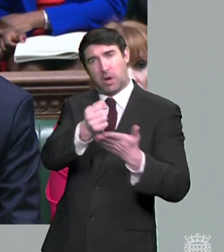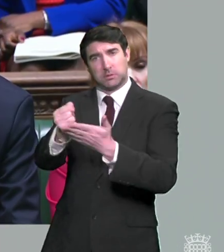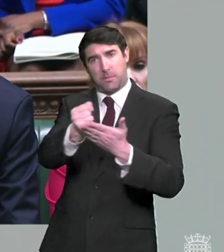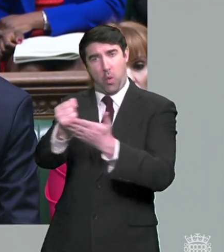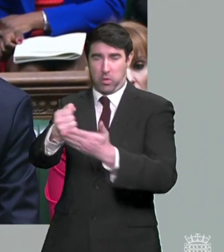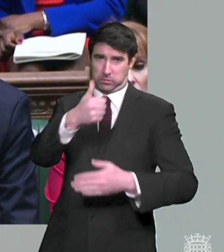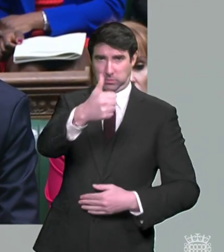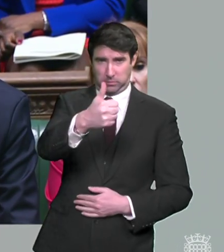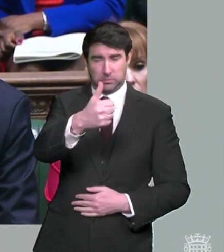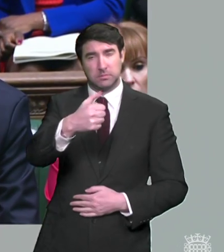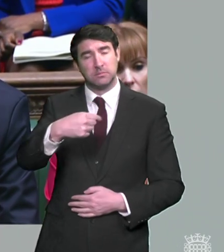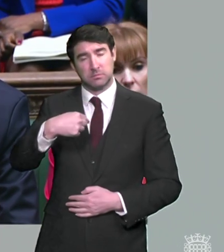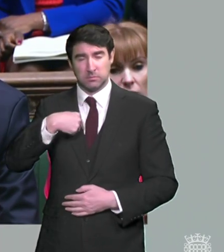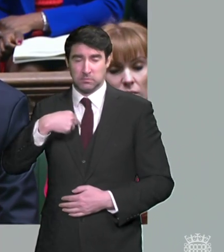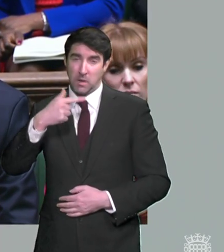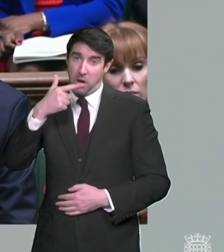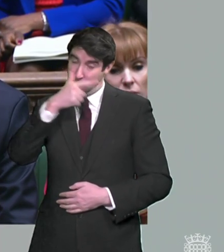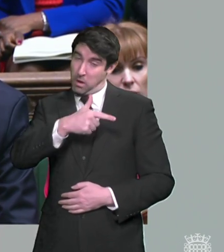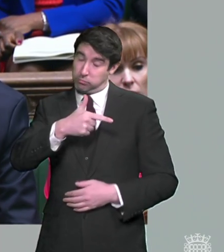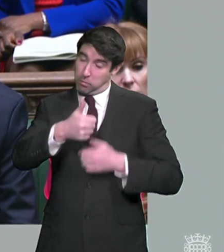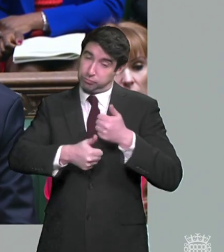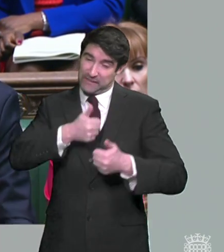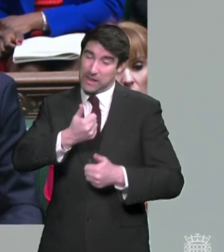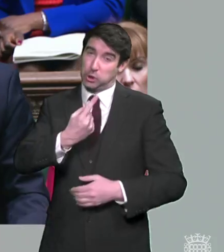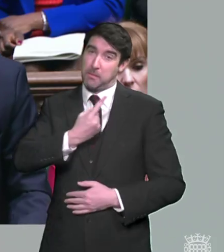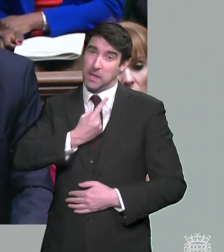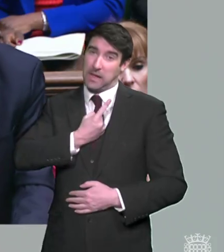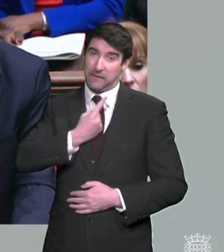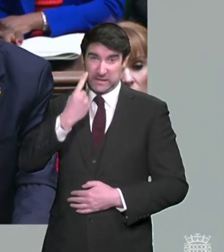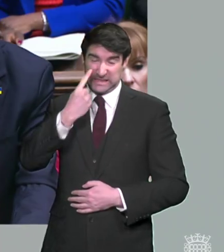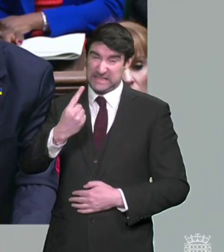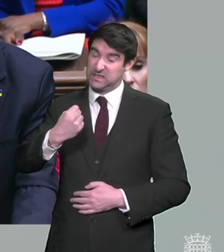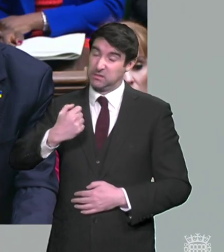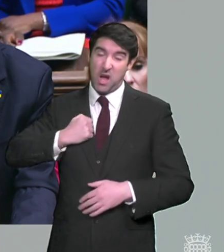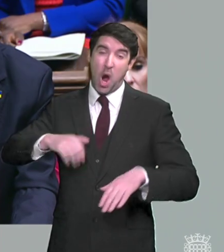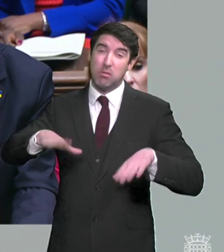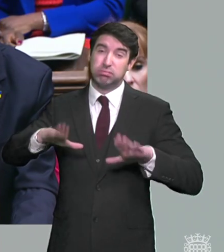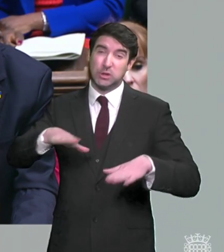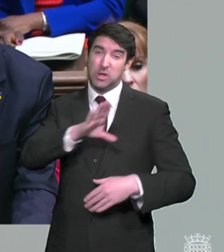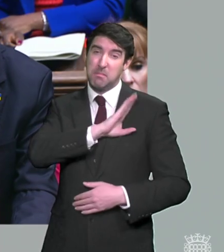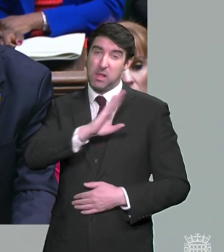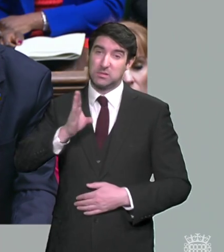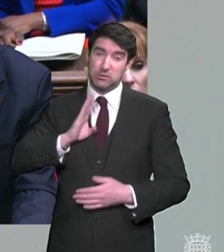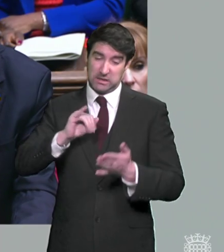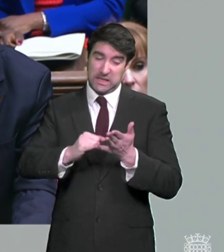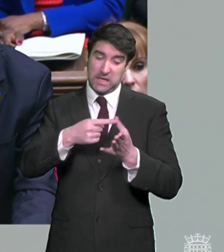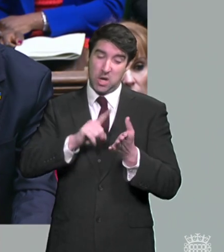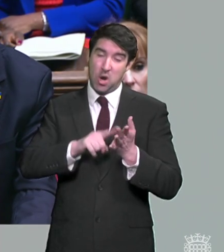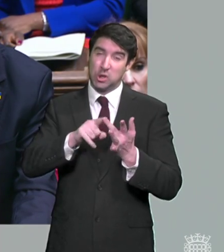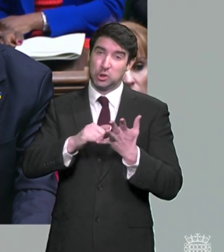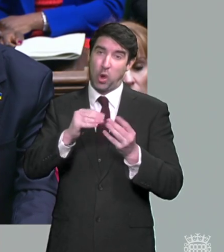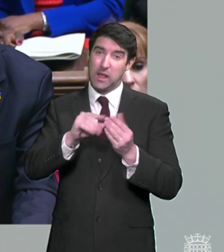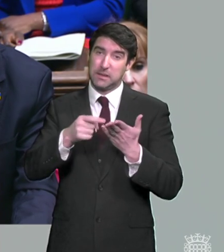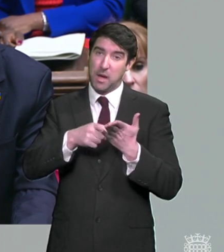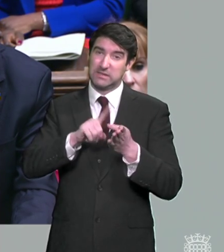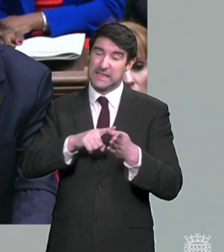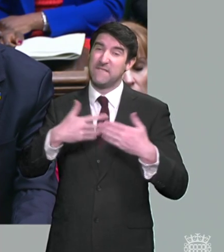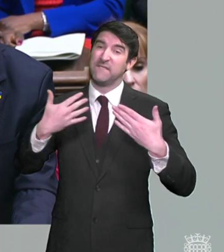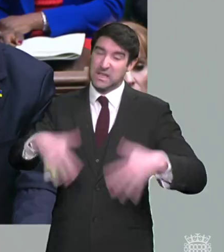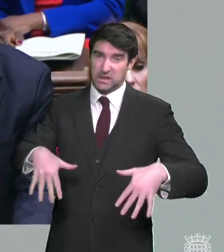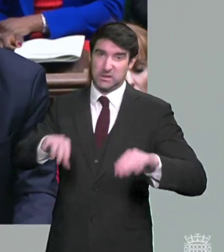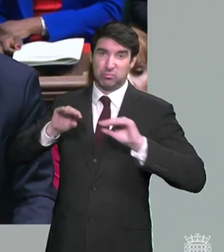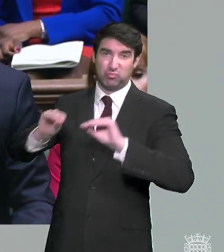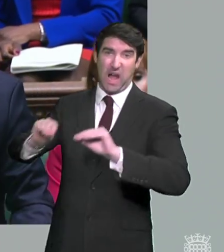I have had the privilege, as I am sure he has, of seeing at first hand the brilliant work our military is doing in Salisbury to train Ukrainians in defending themselves.